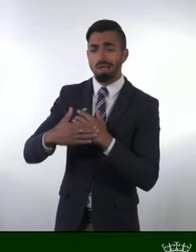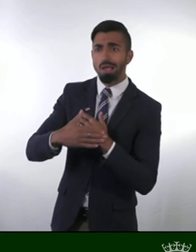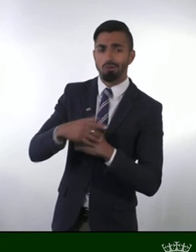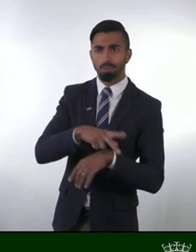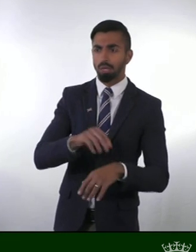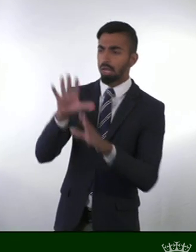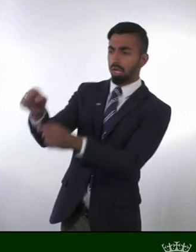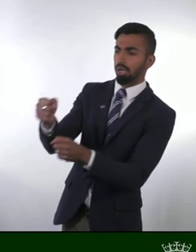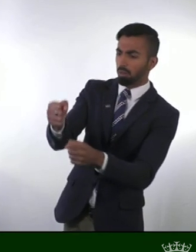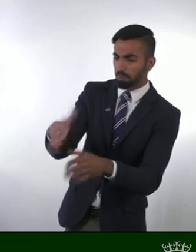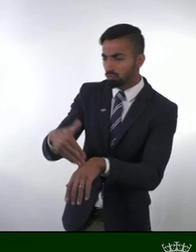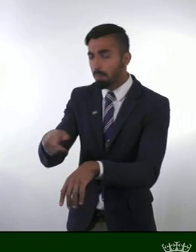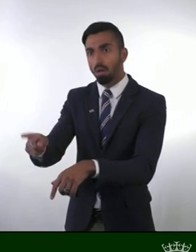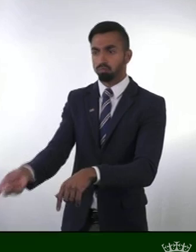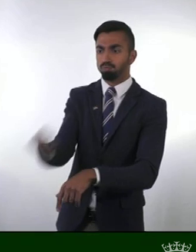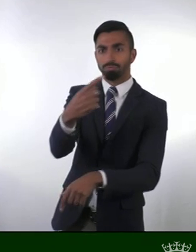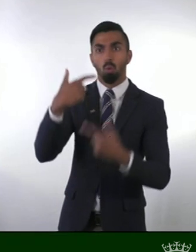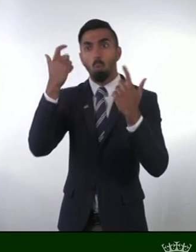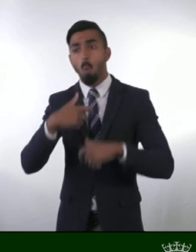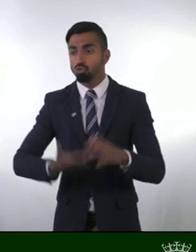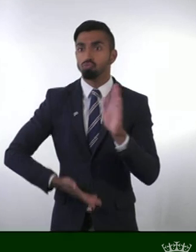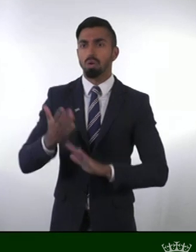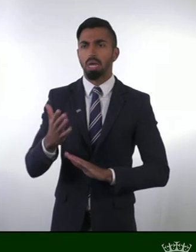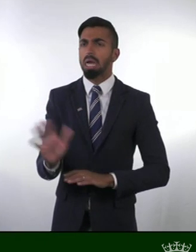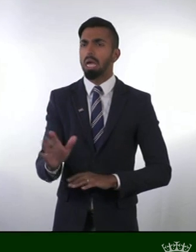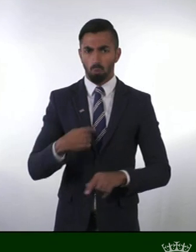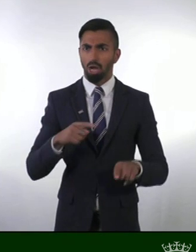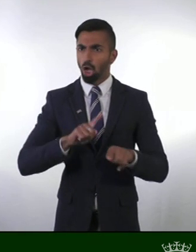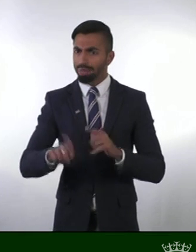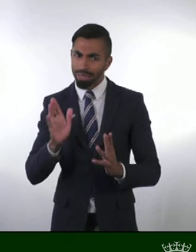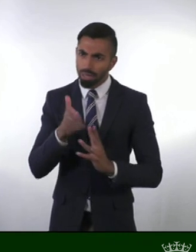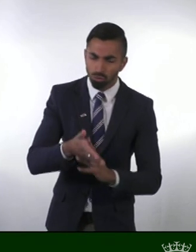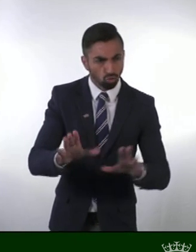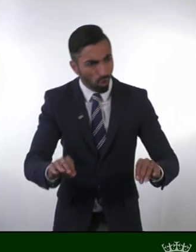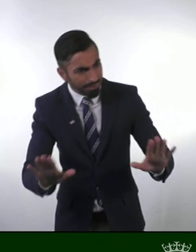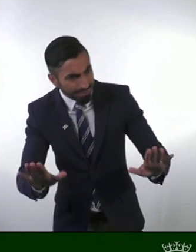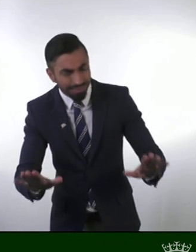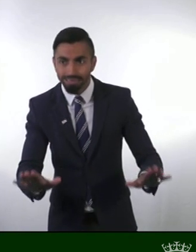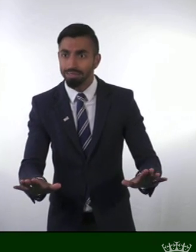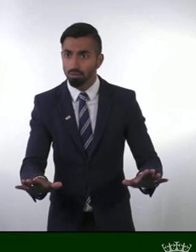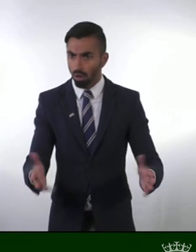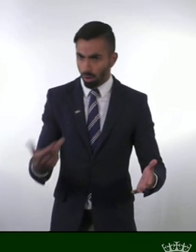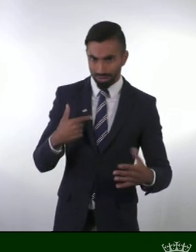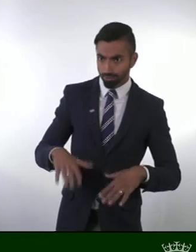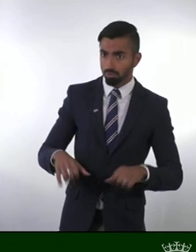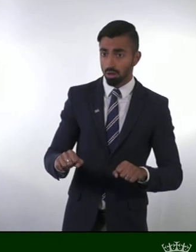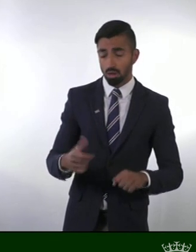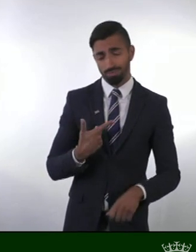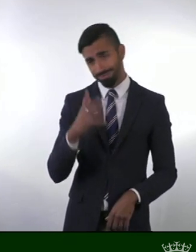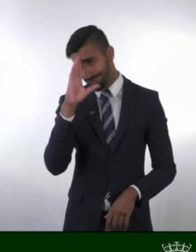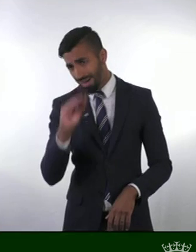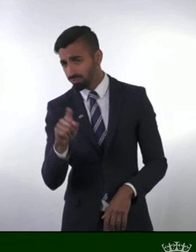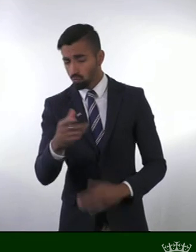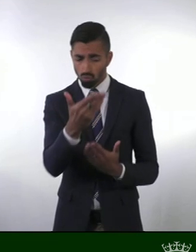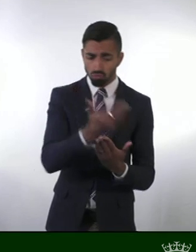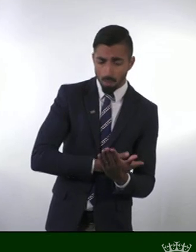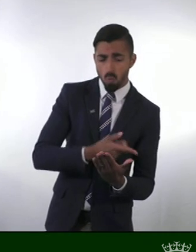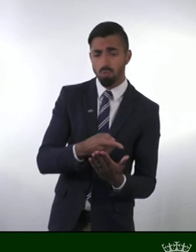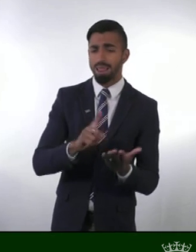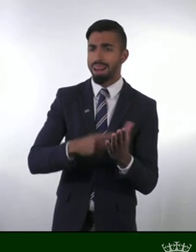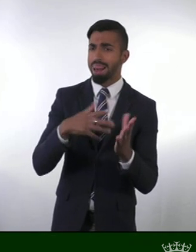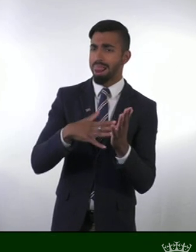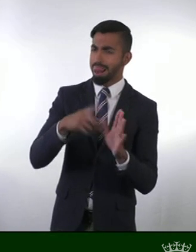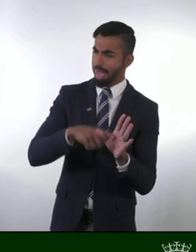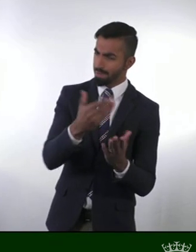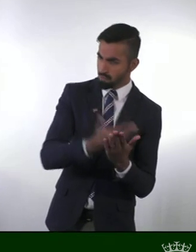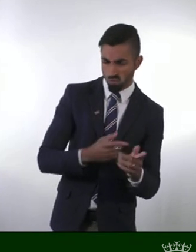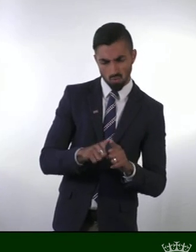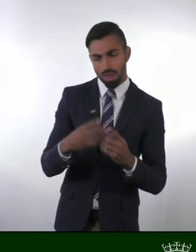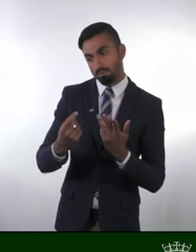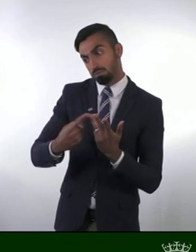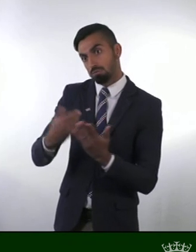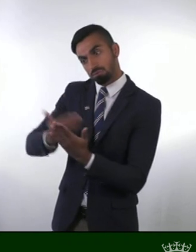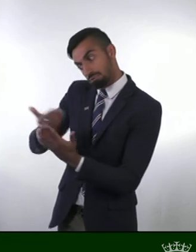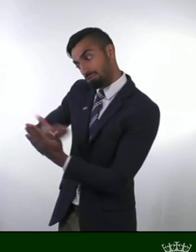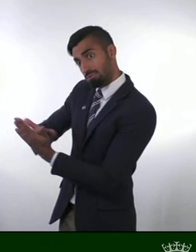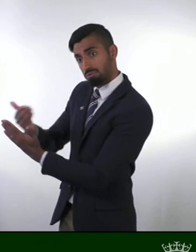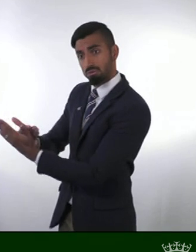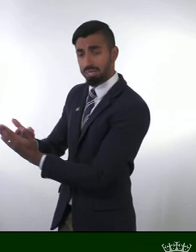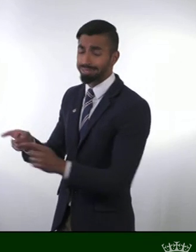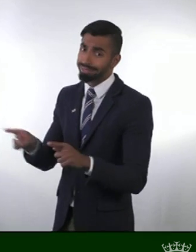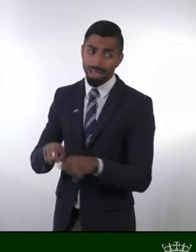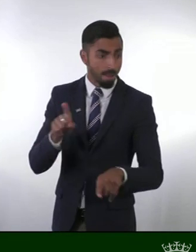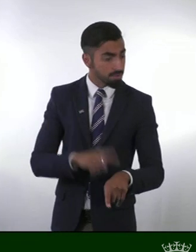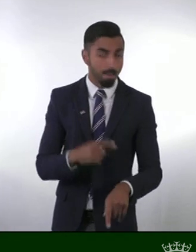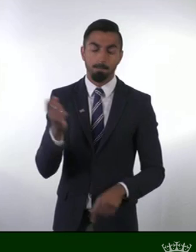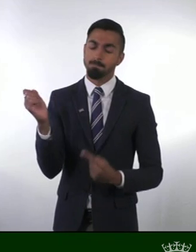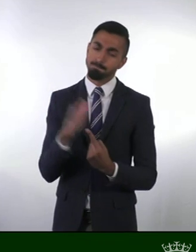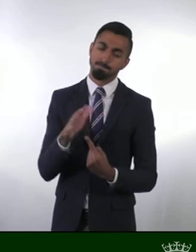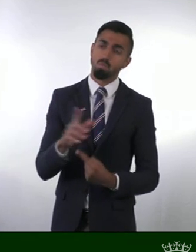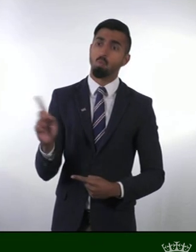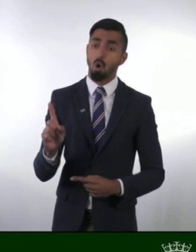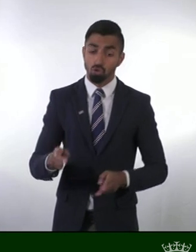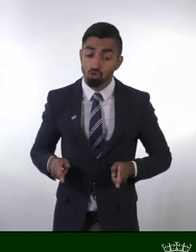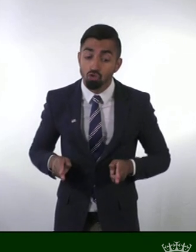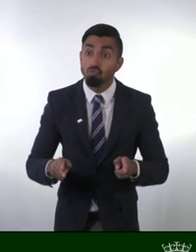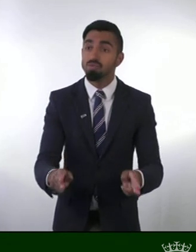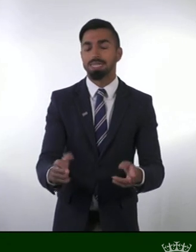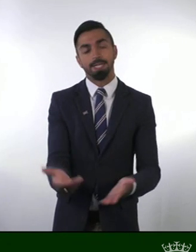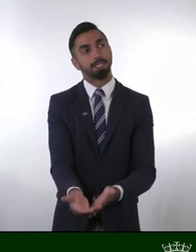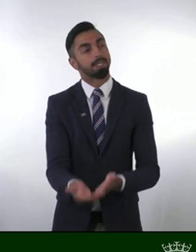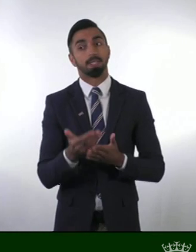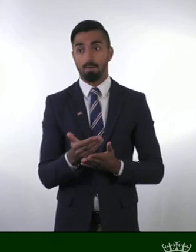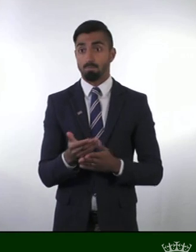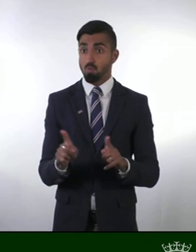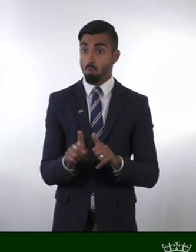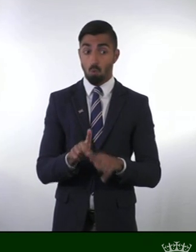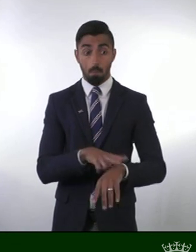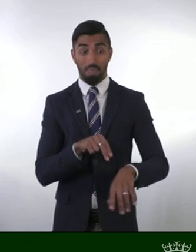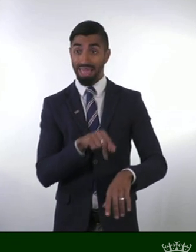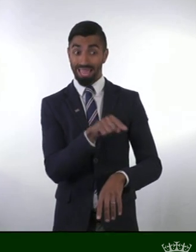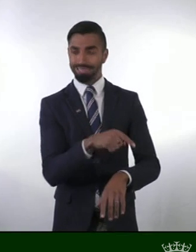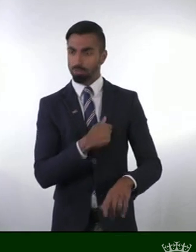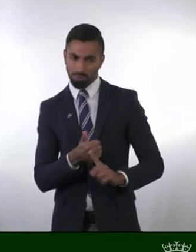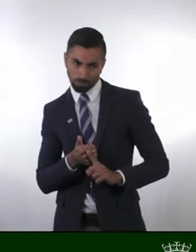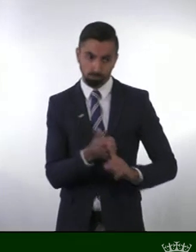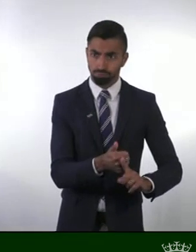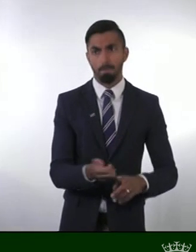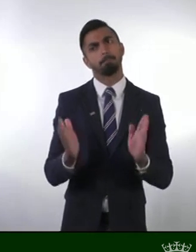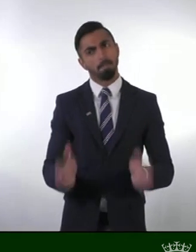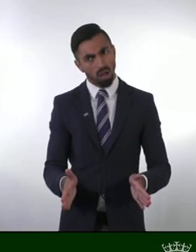We try to make sure that we give people a chance, but I must stress that on the Lammy report and all these matters, it is absolutely vital at the same time that we keep our streets safe and that we back our police, and that is what we are going to do.